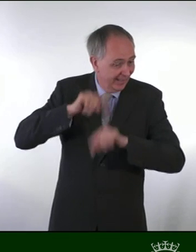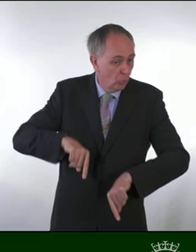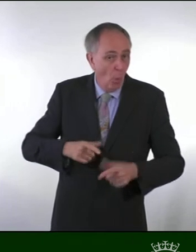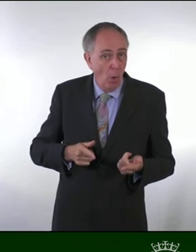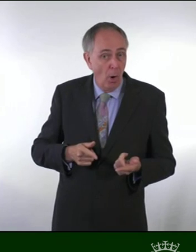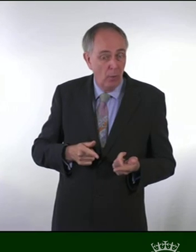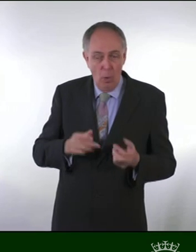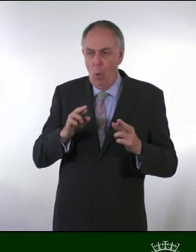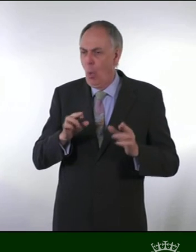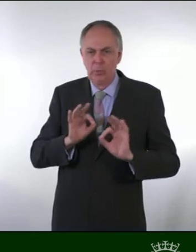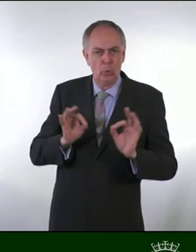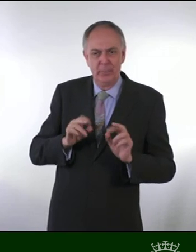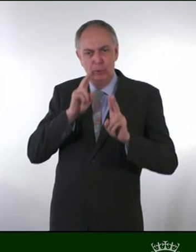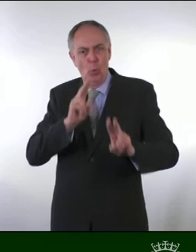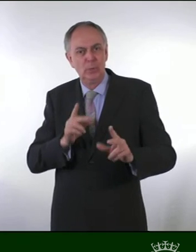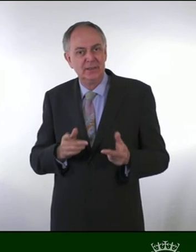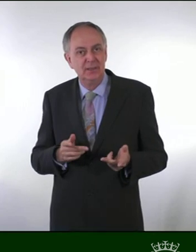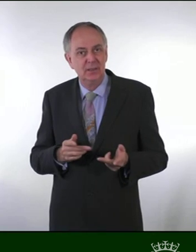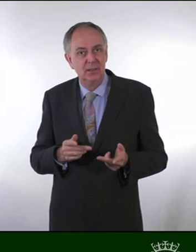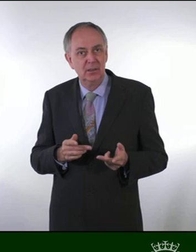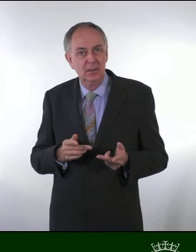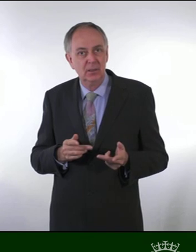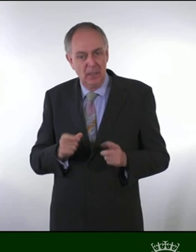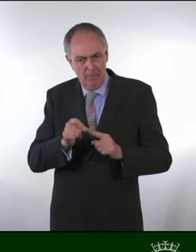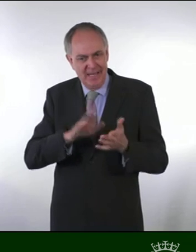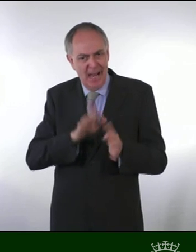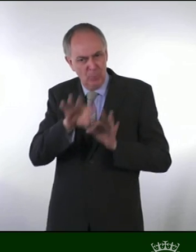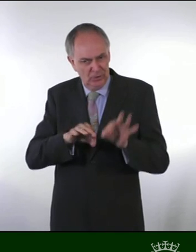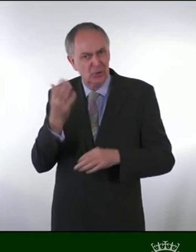The Prime Minister skirted over this earlier in Prime Minister’s questions.